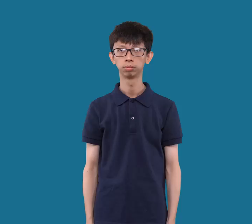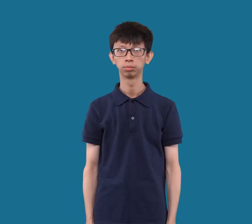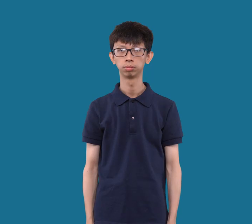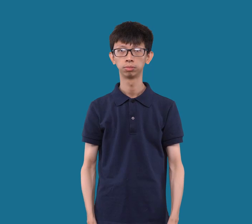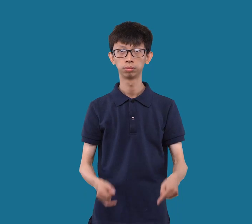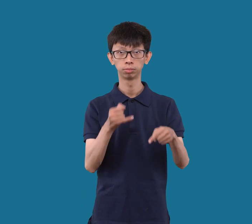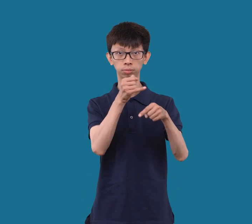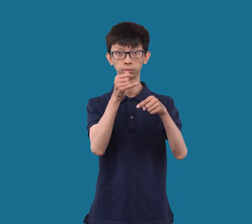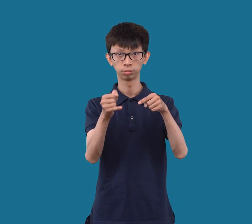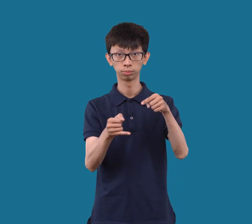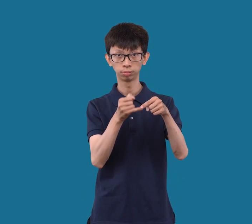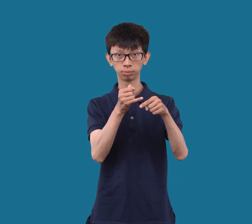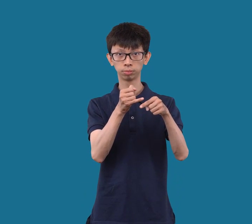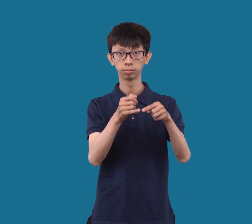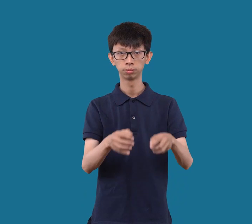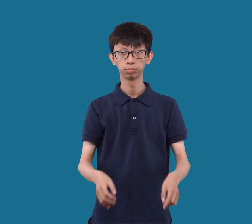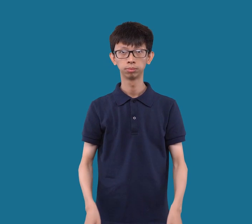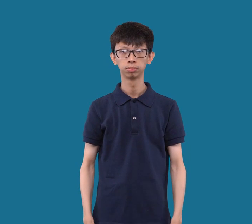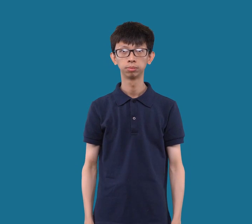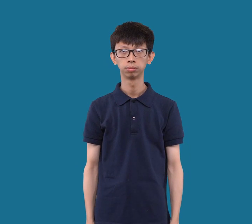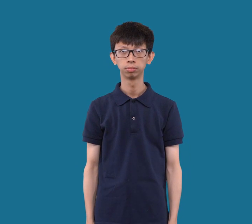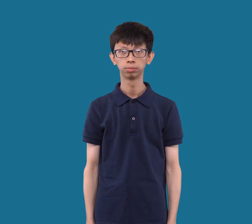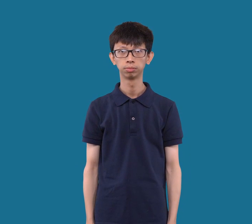chùm vải